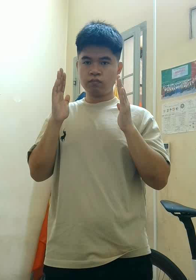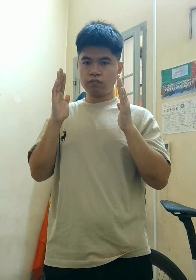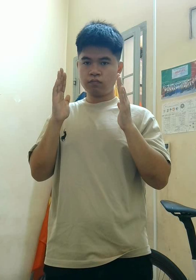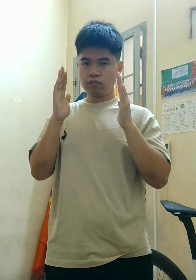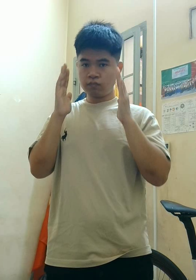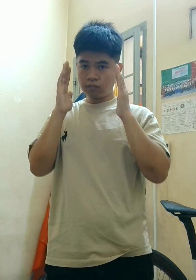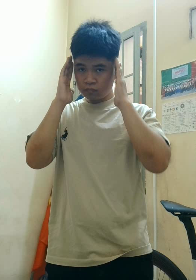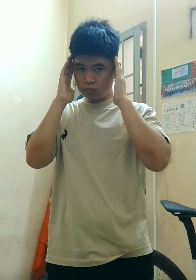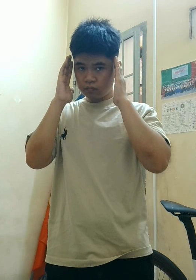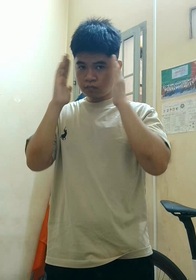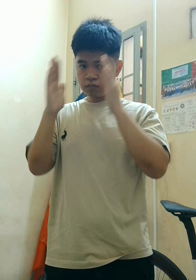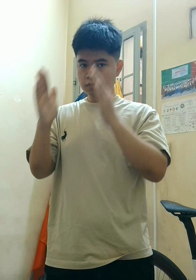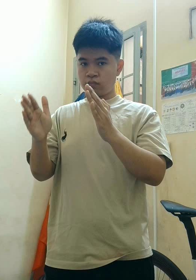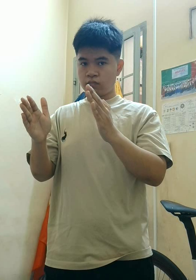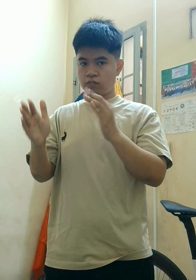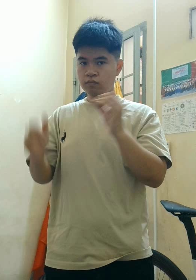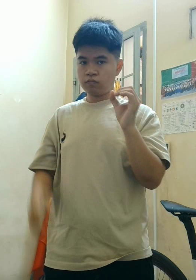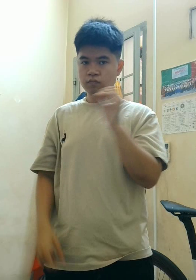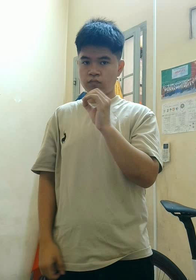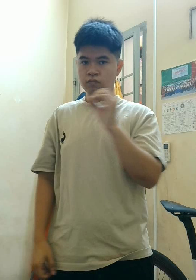khong quan tam